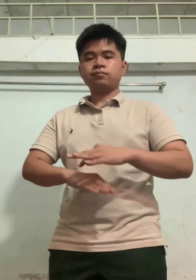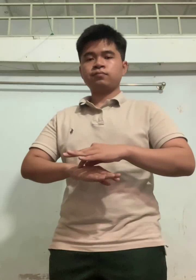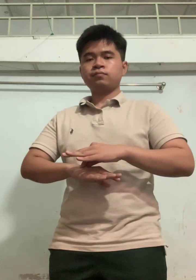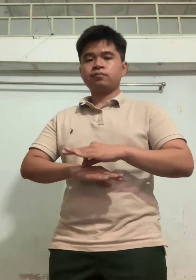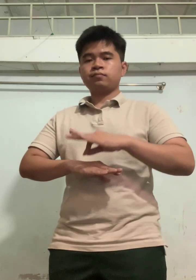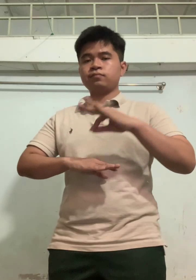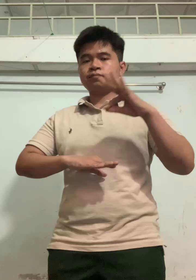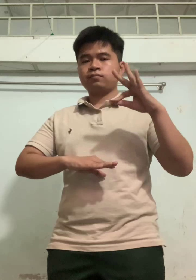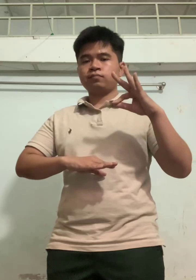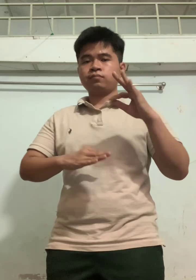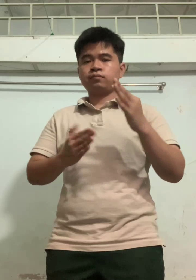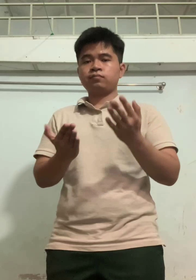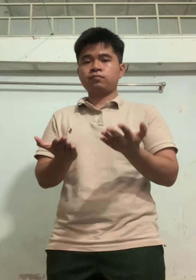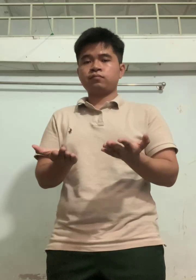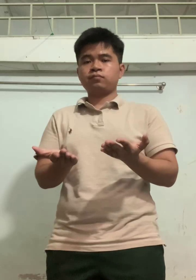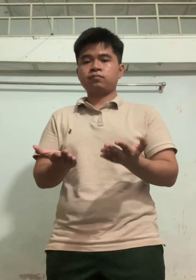tuan nay